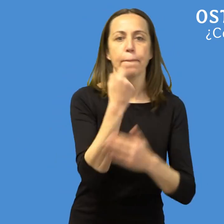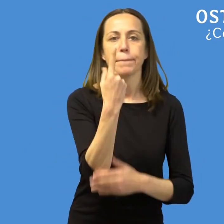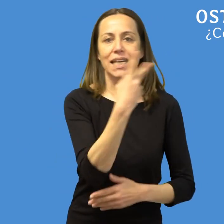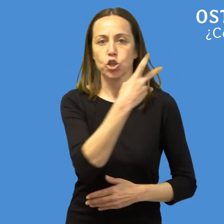droga